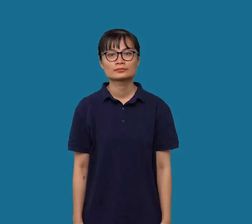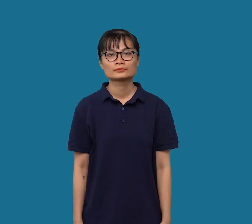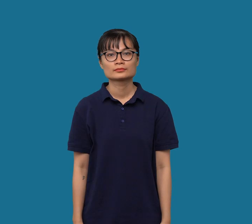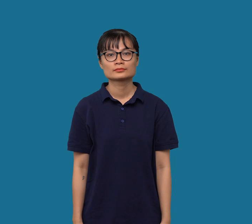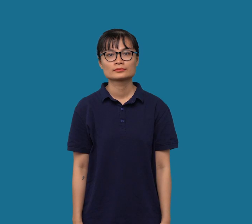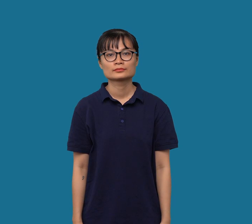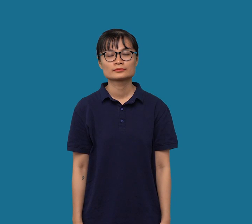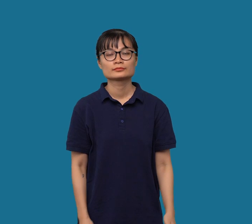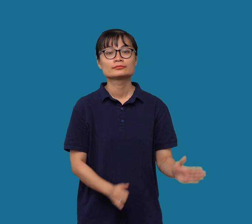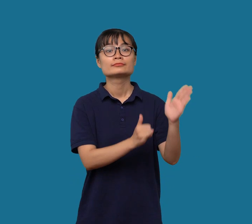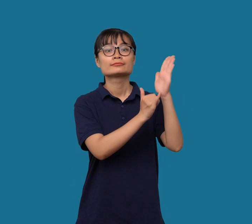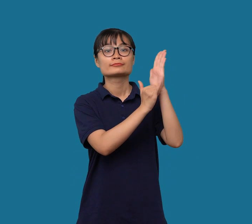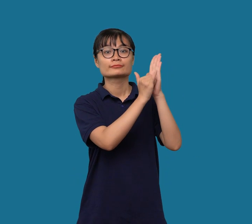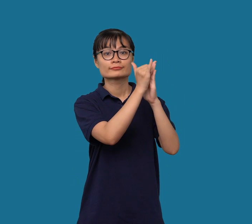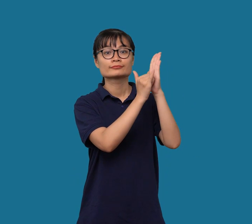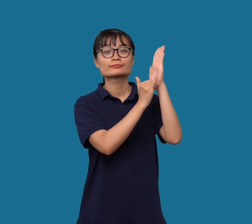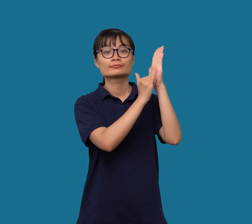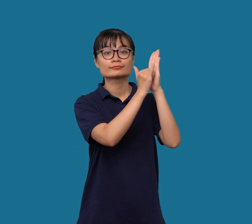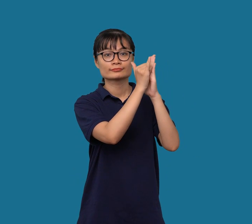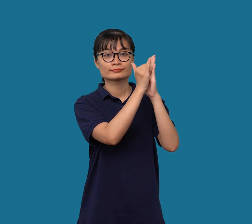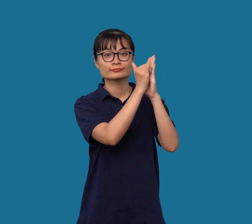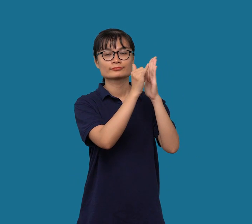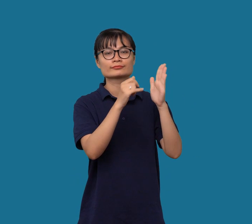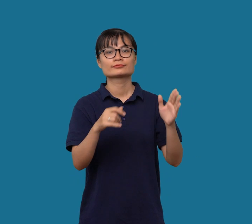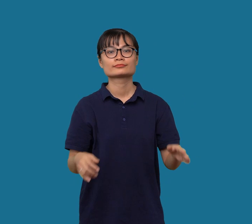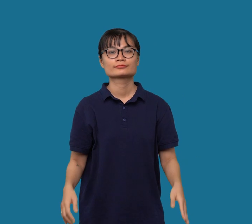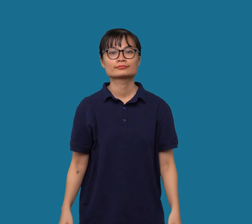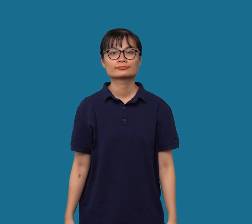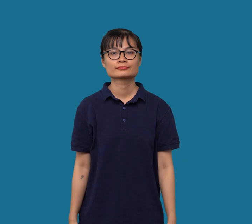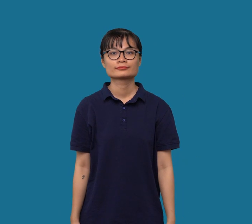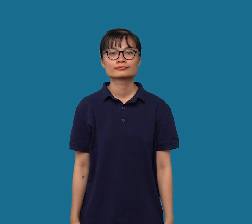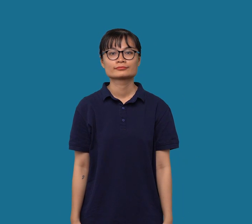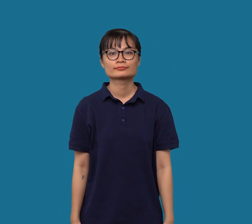yếu tố